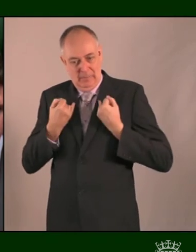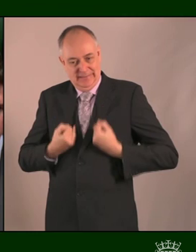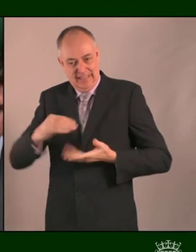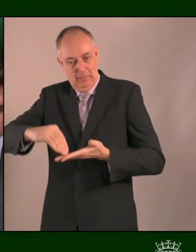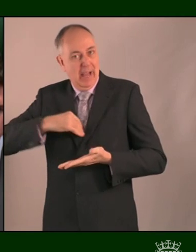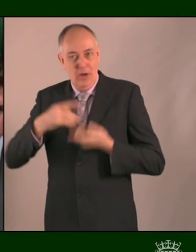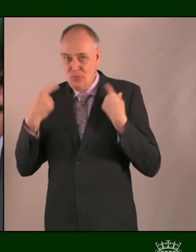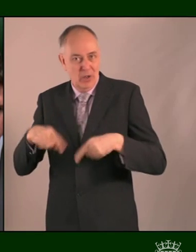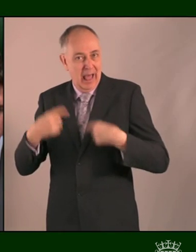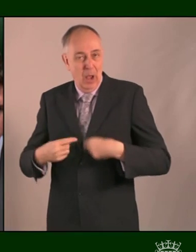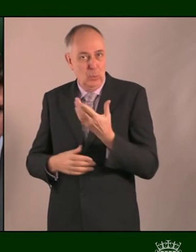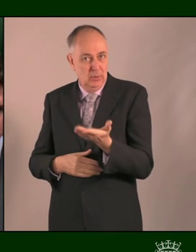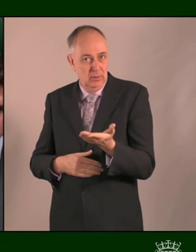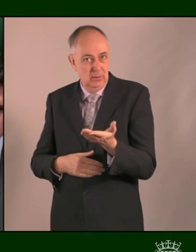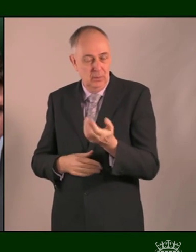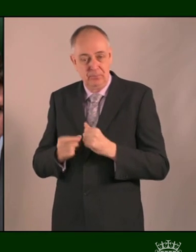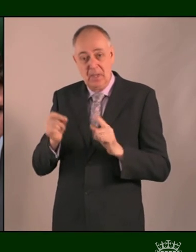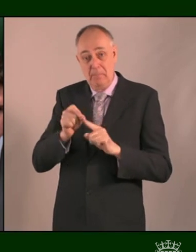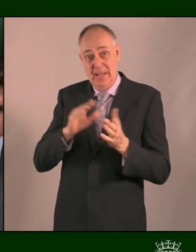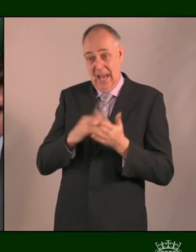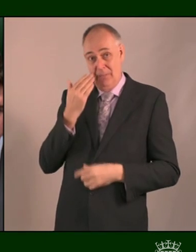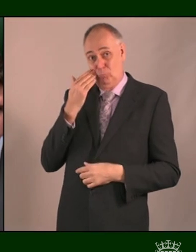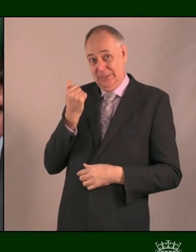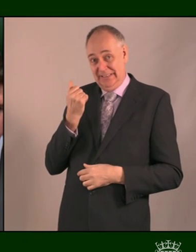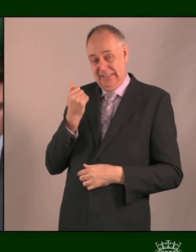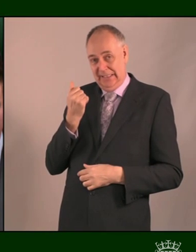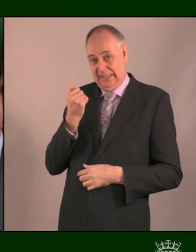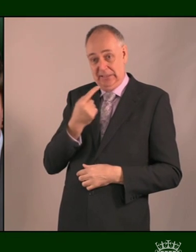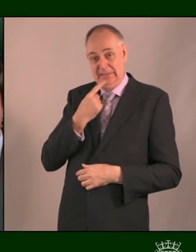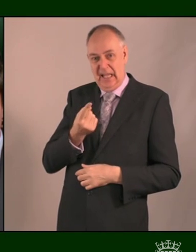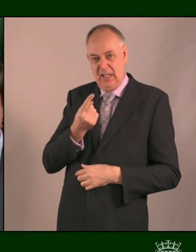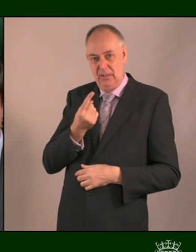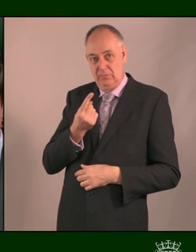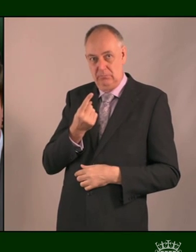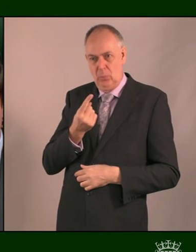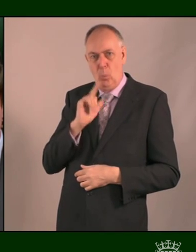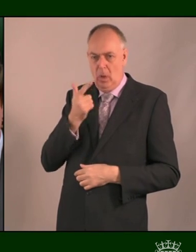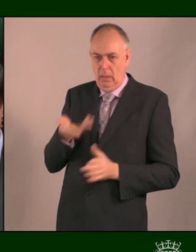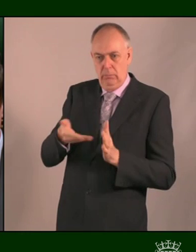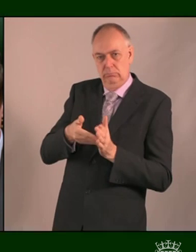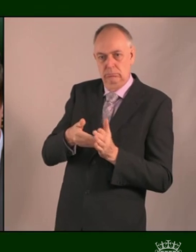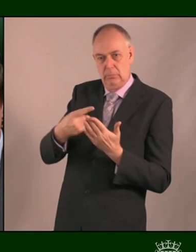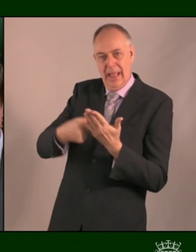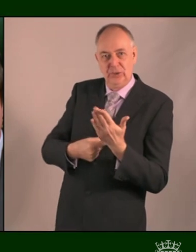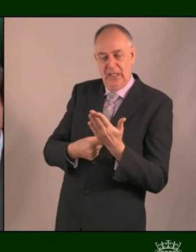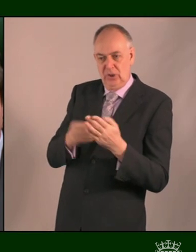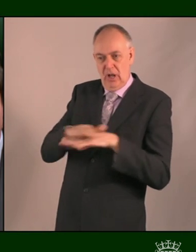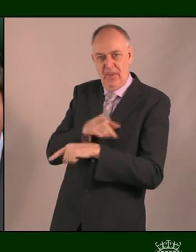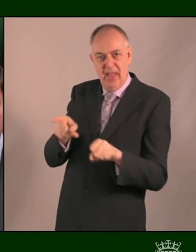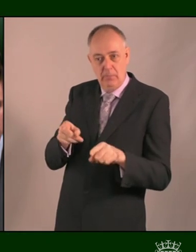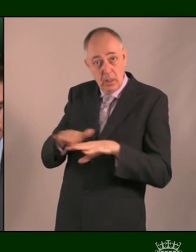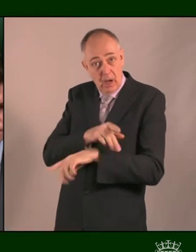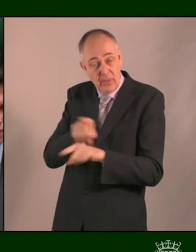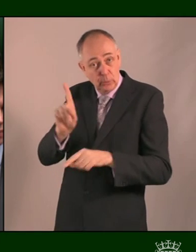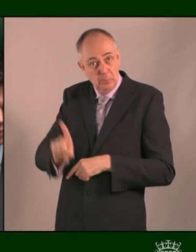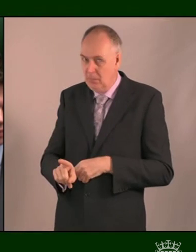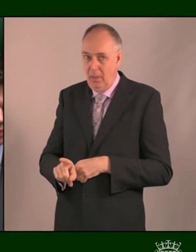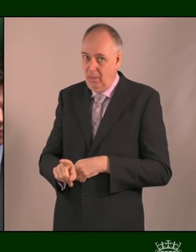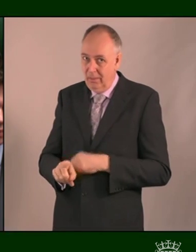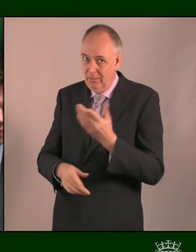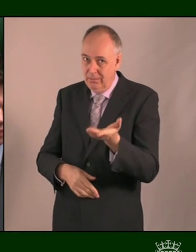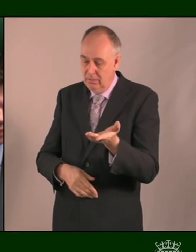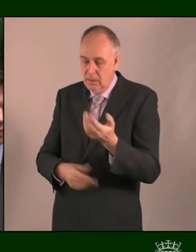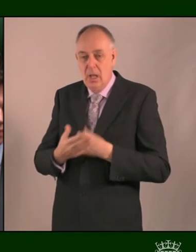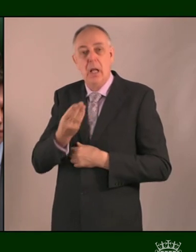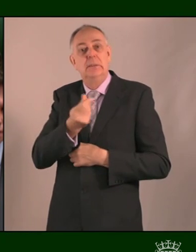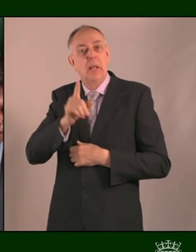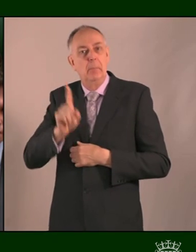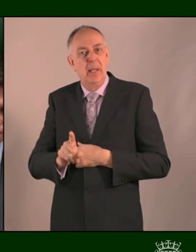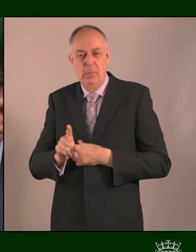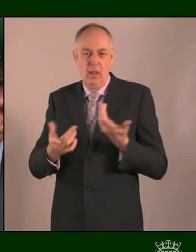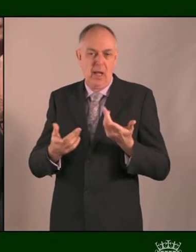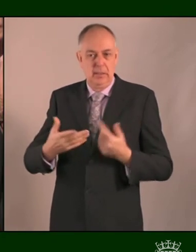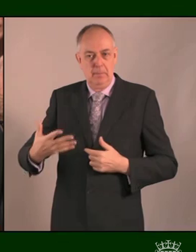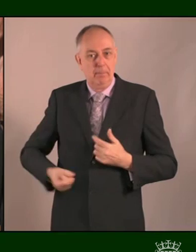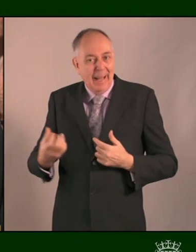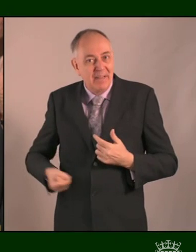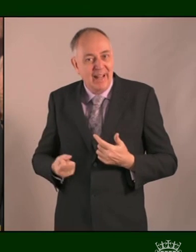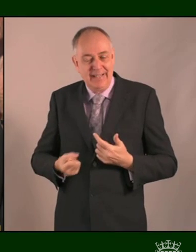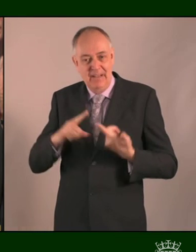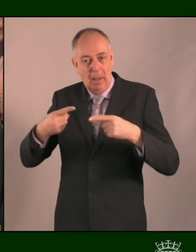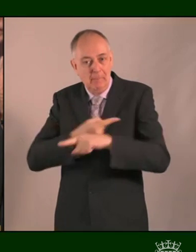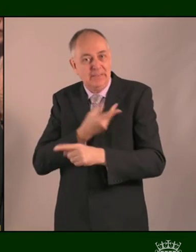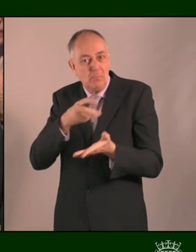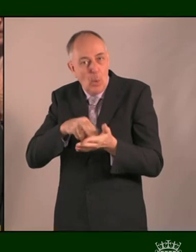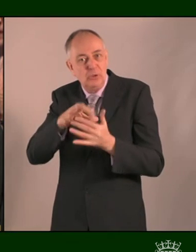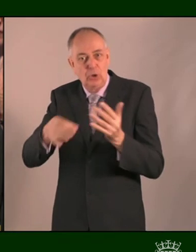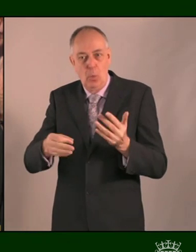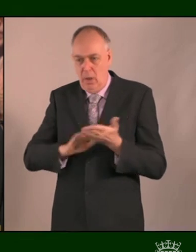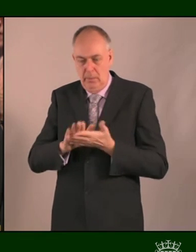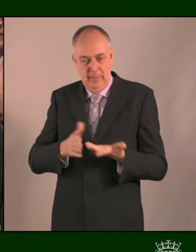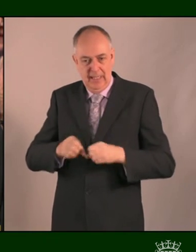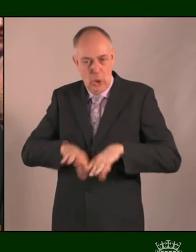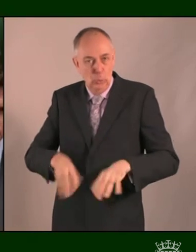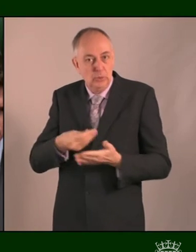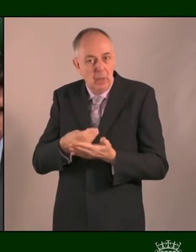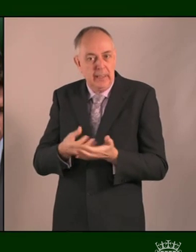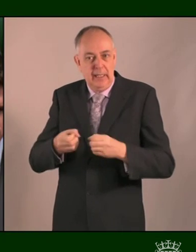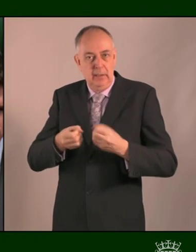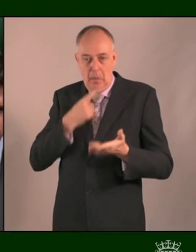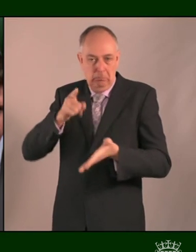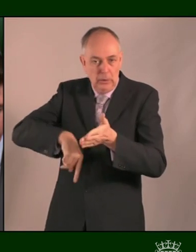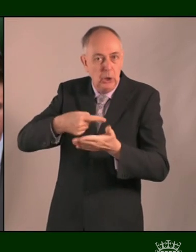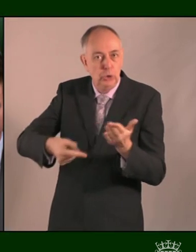It is not clear whether the Prime Minister’s statement just now covers them or not, and those on social security could face sanctions if they miss appointments and, therefore, they and their families will face terrible hardship.